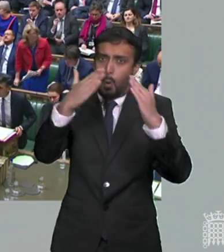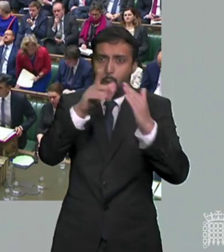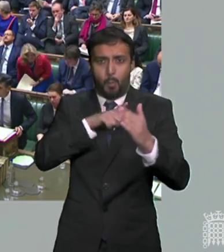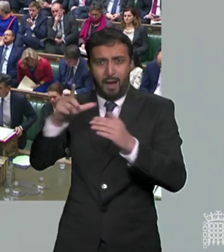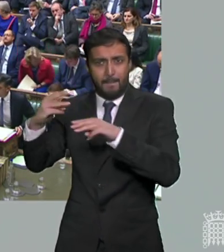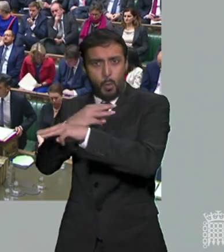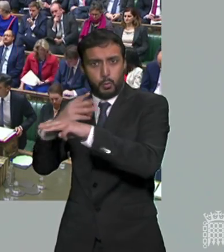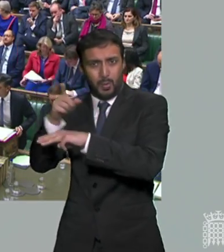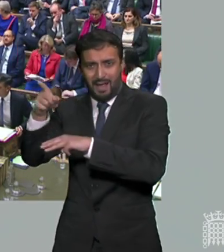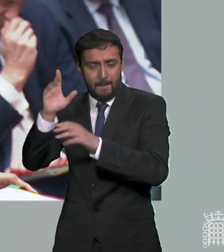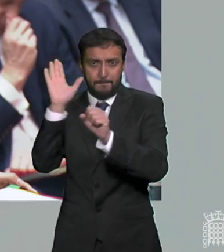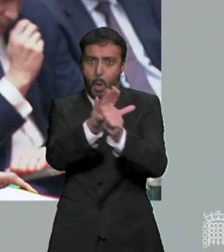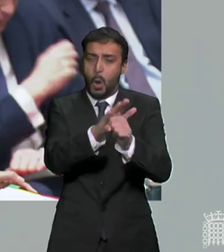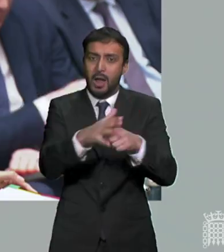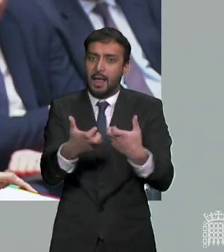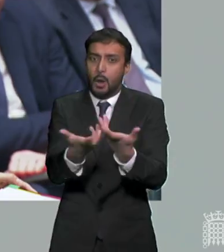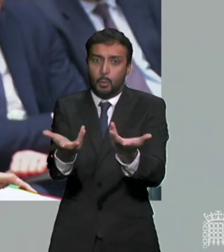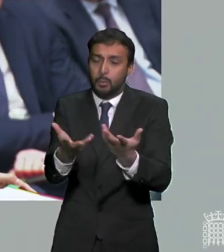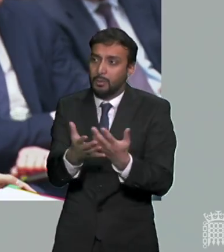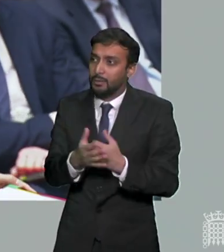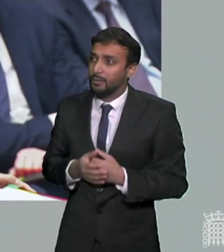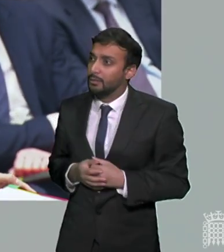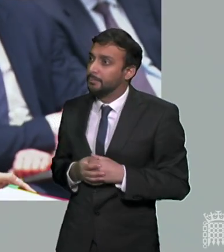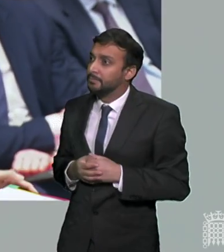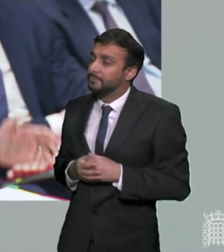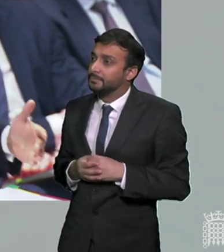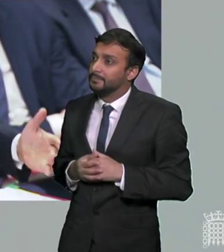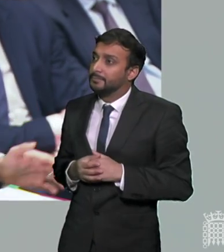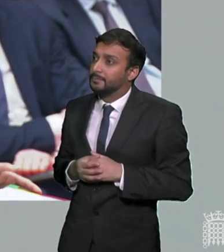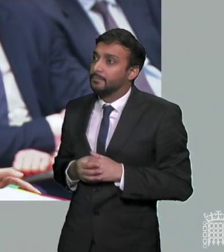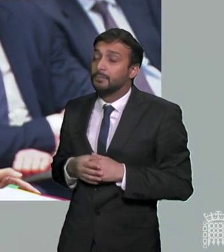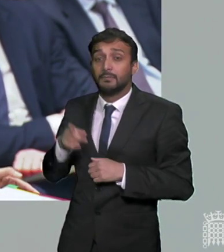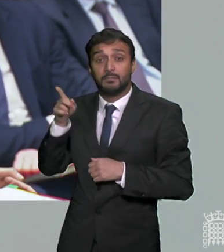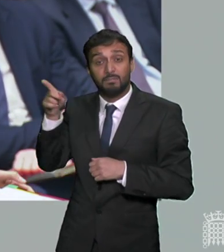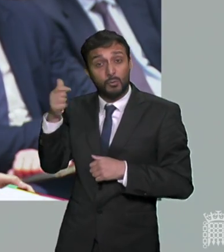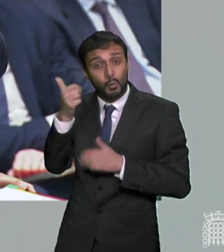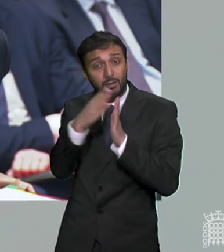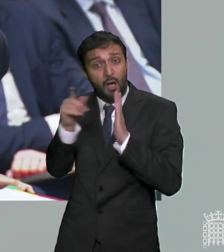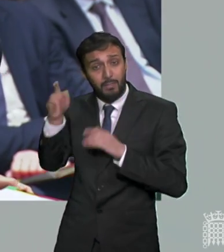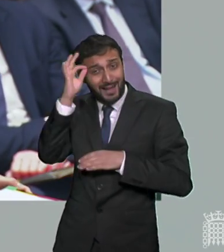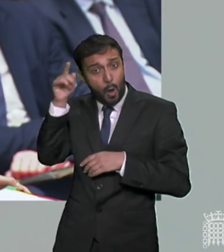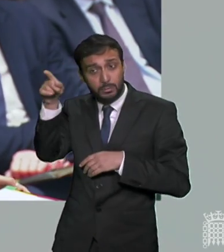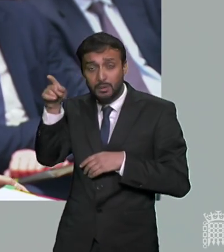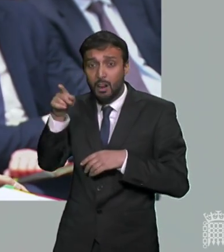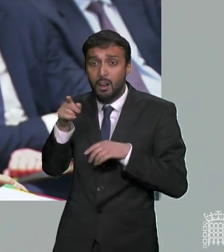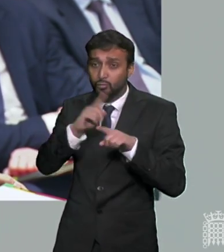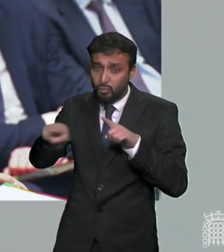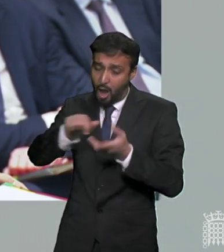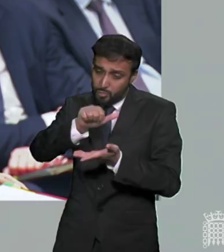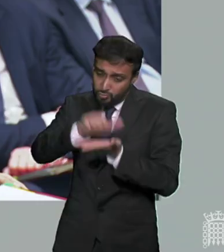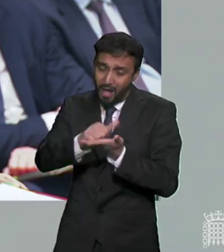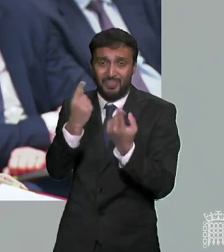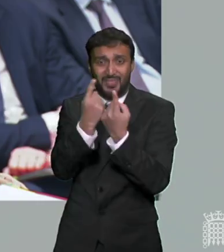I thank my honourable Friend for her question. She highlights a great example of a council that is trying to do the right thing and put the right homes in the right places.